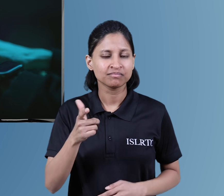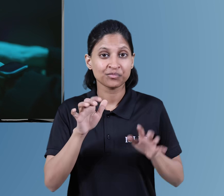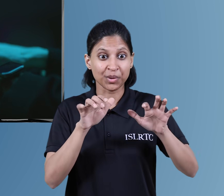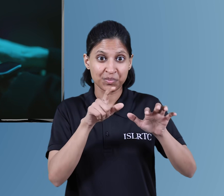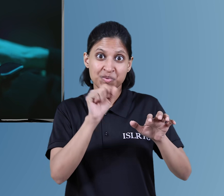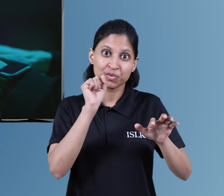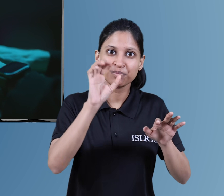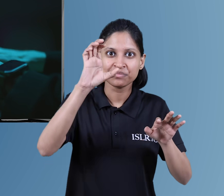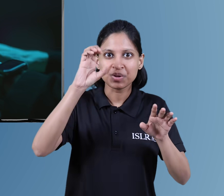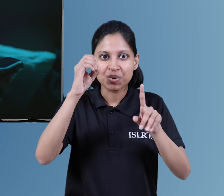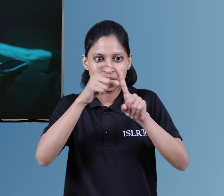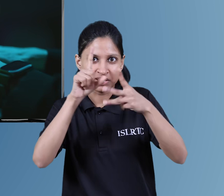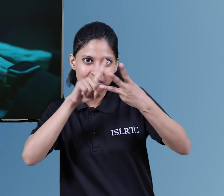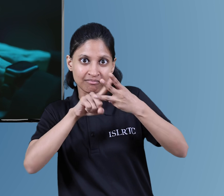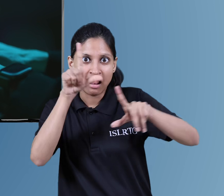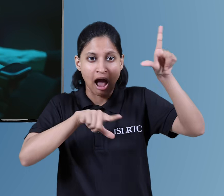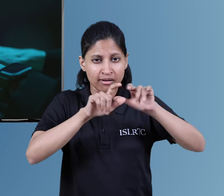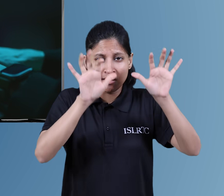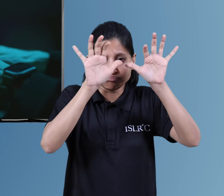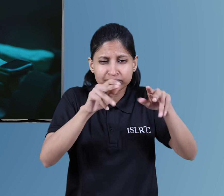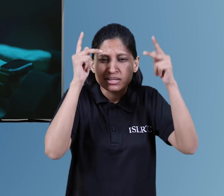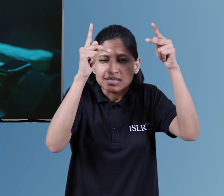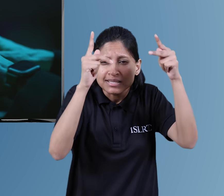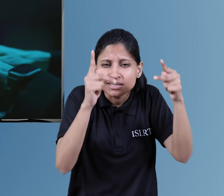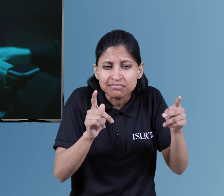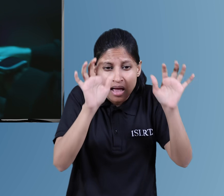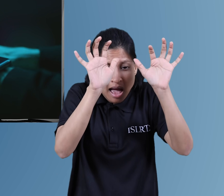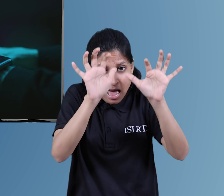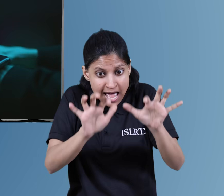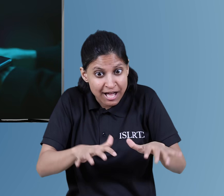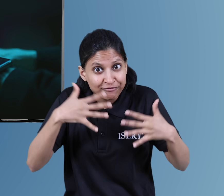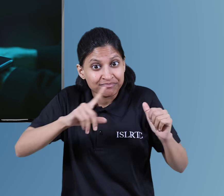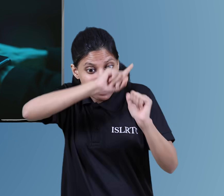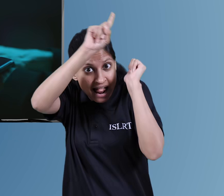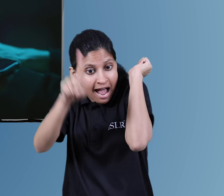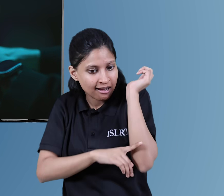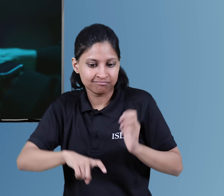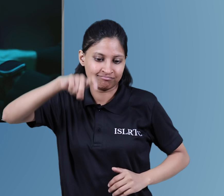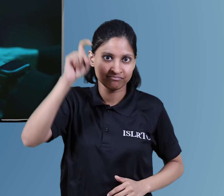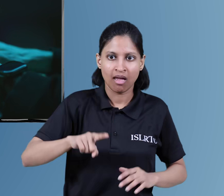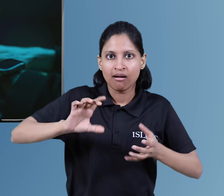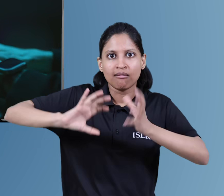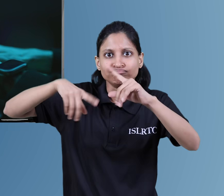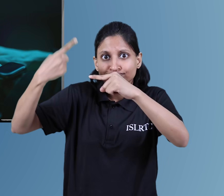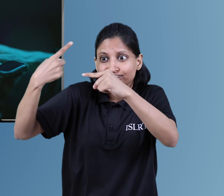The time period when a program is executed on a computer.